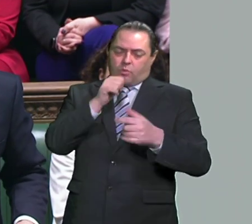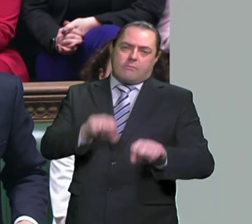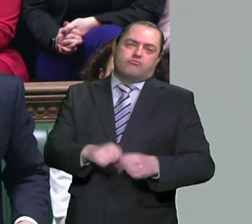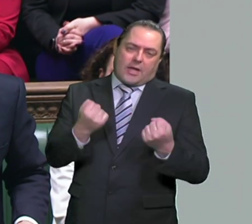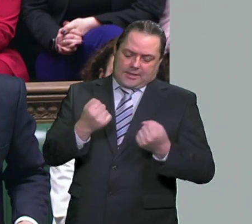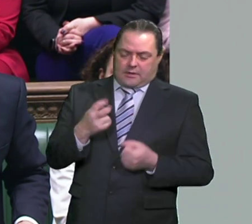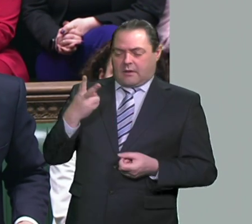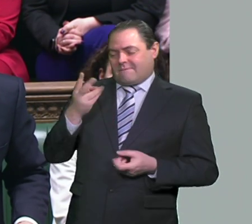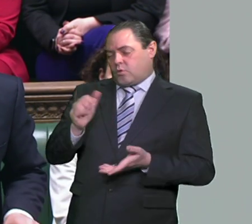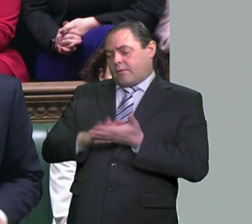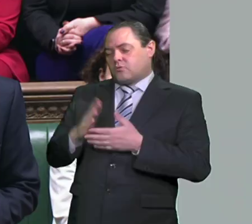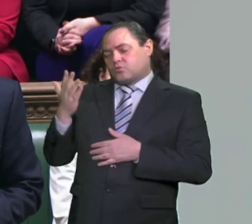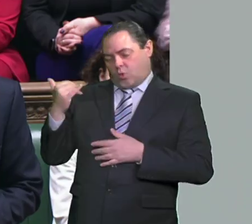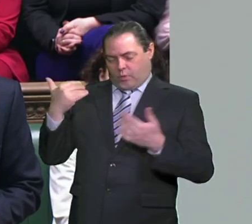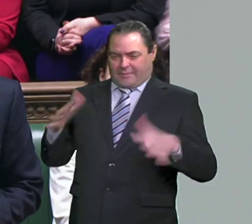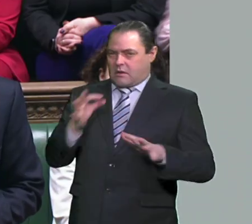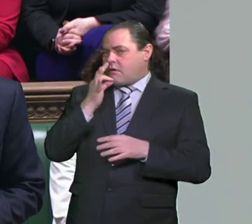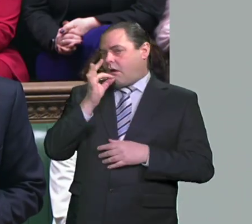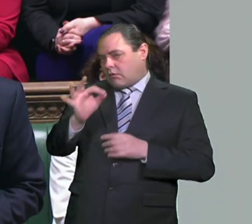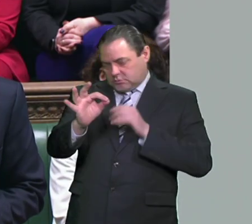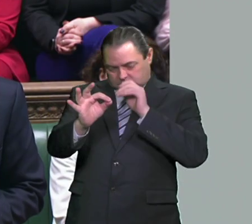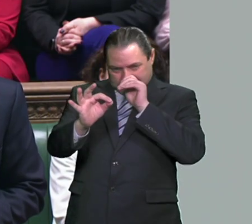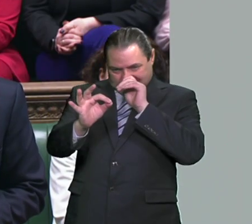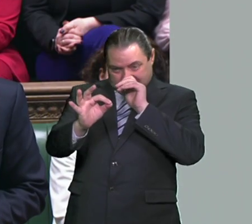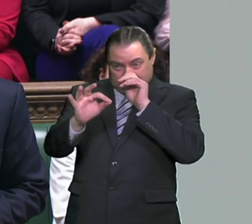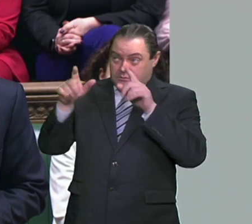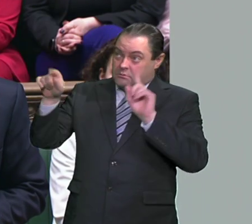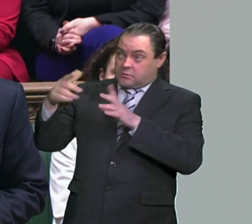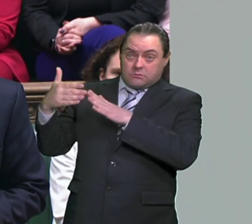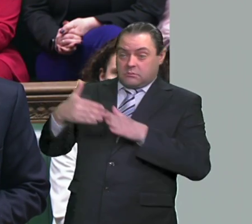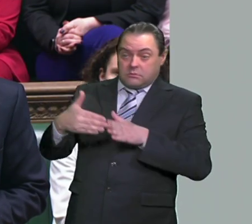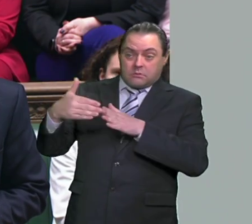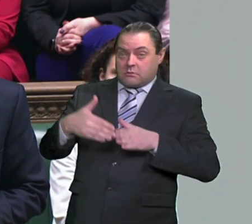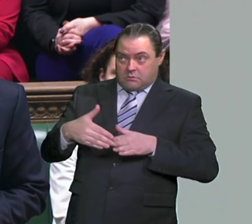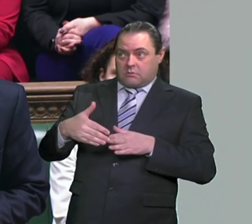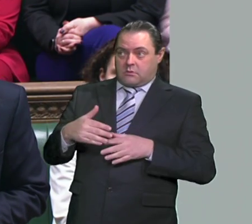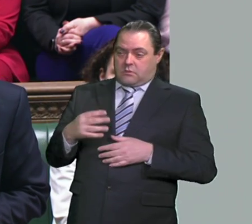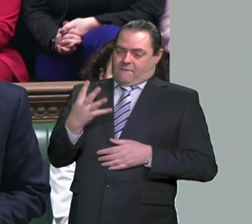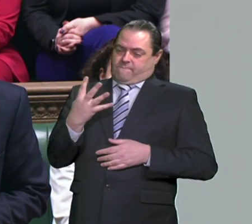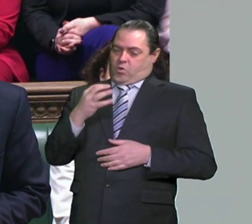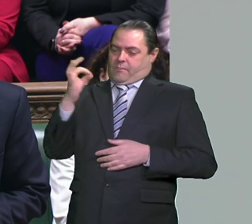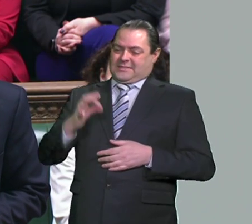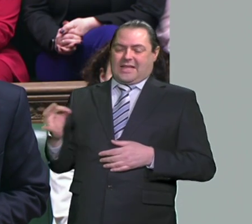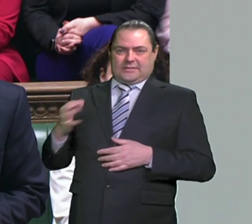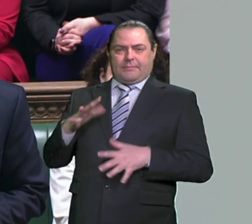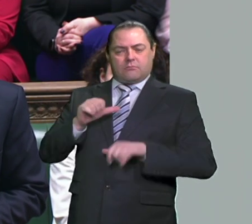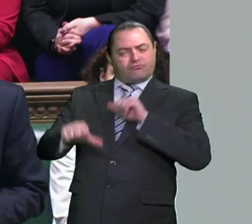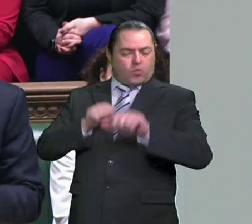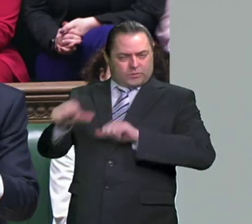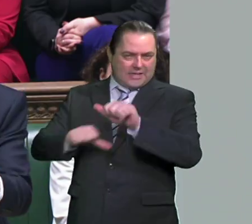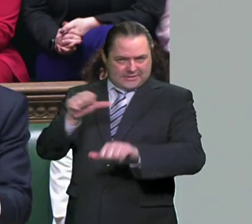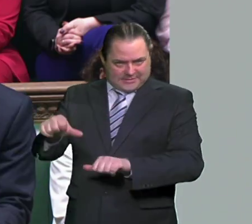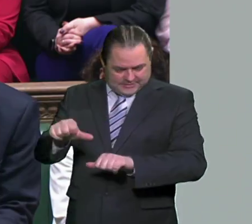A few months ago, I put to the Prime Minister that of the people who arrived on small boats, only 4% had been processed.